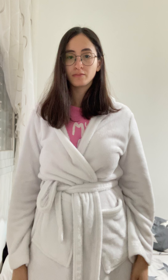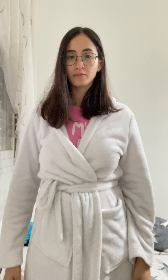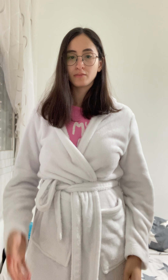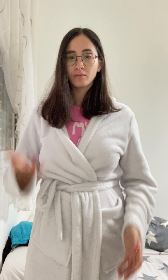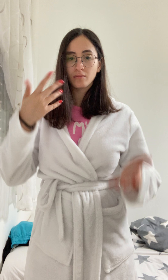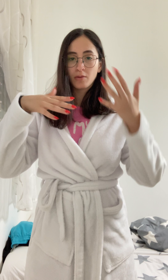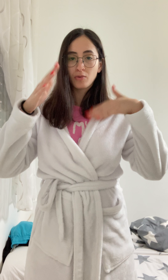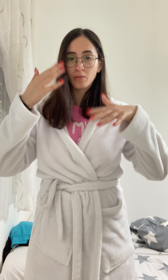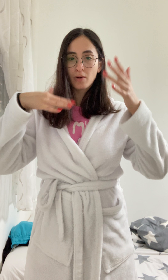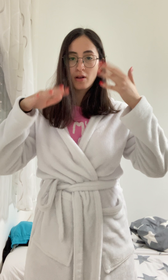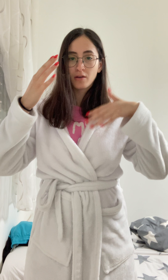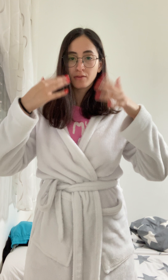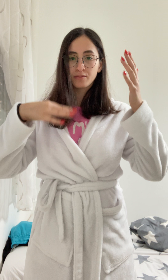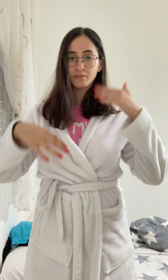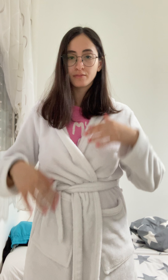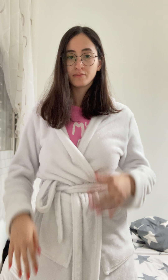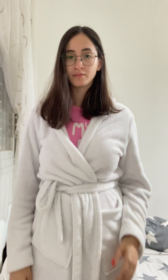מבולבל